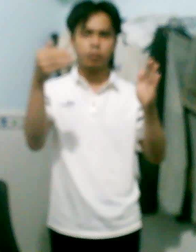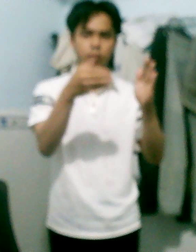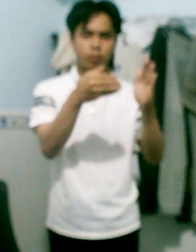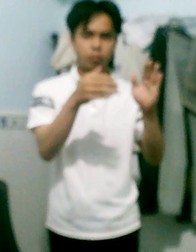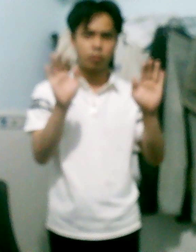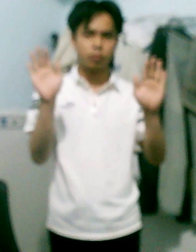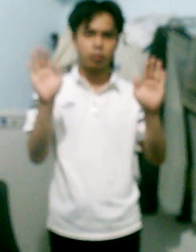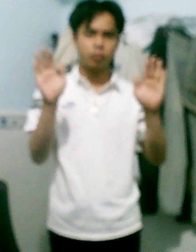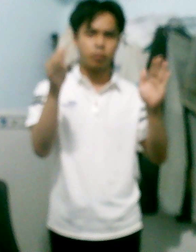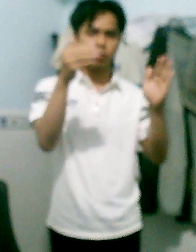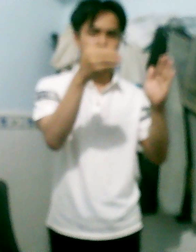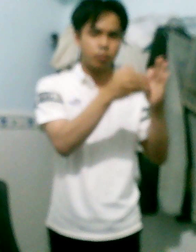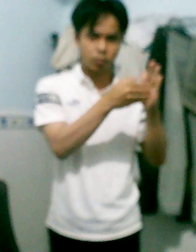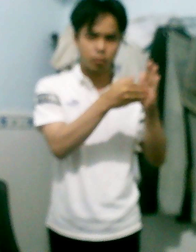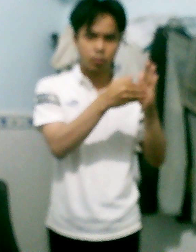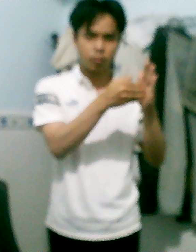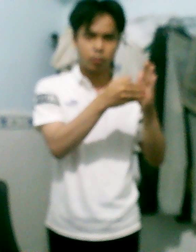gioi thieu